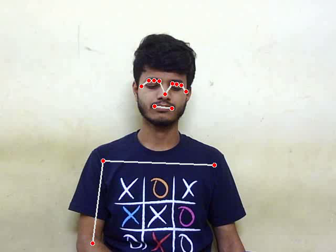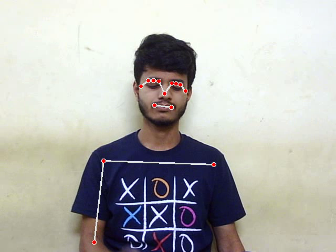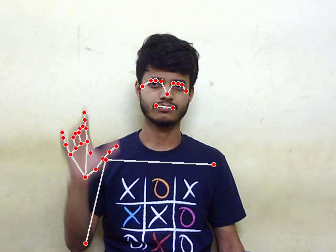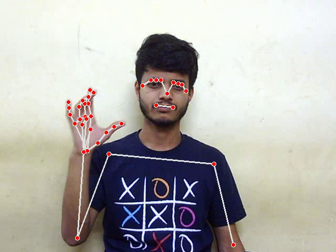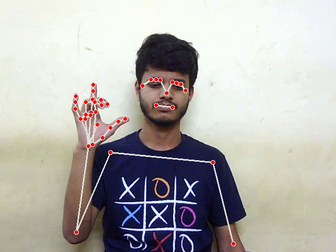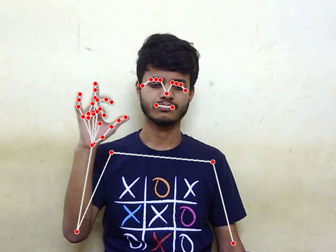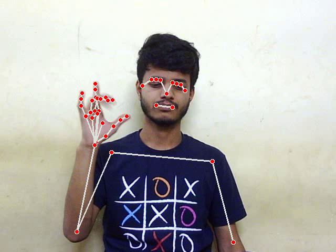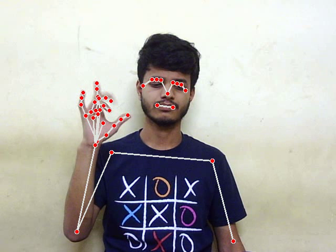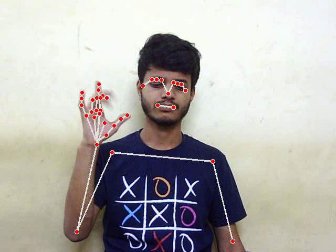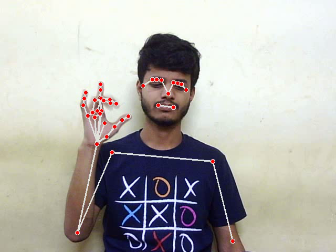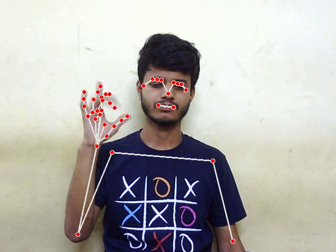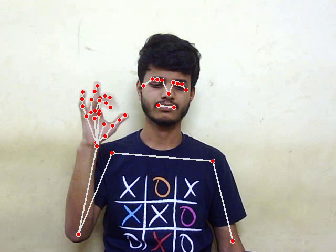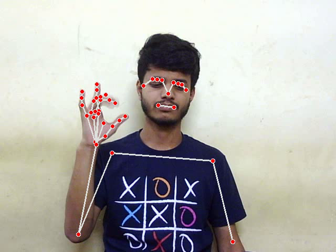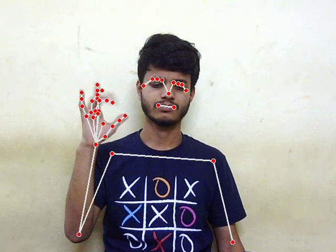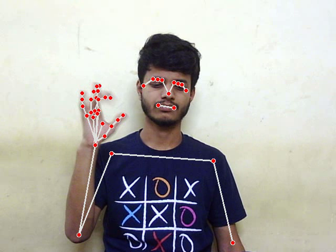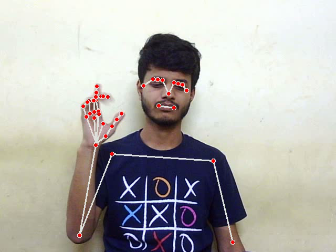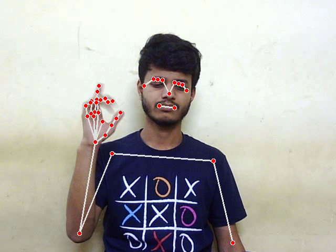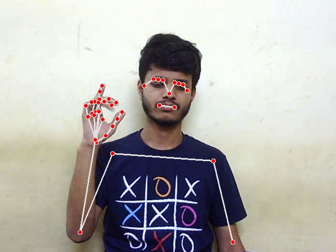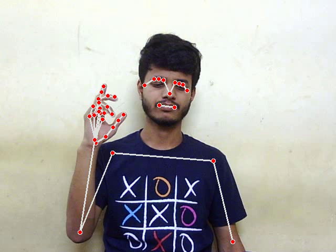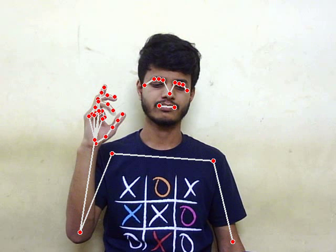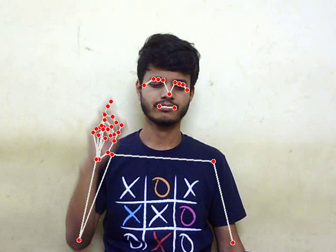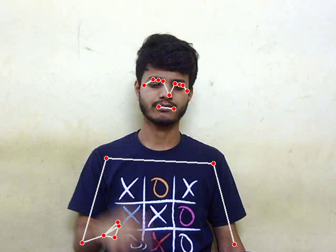why